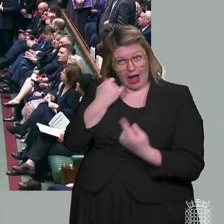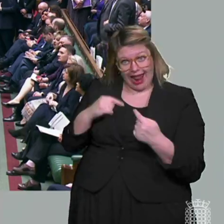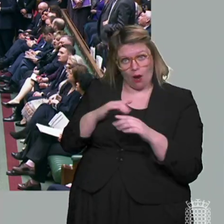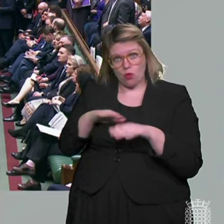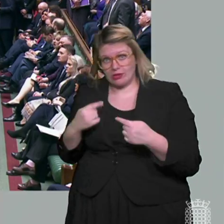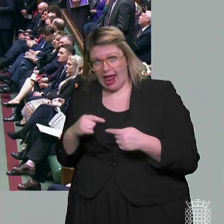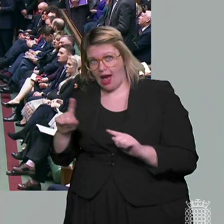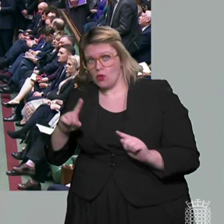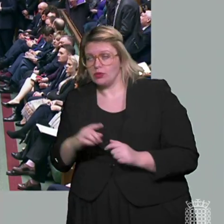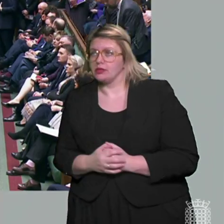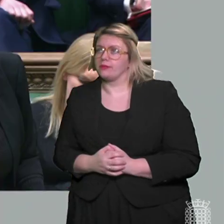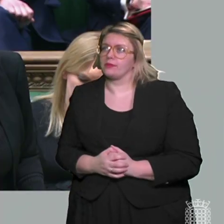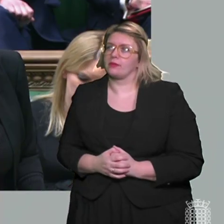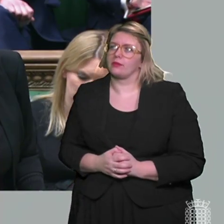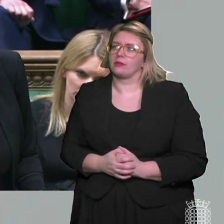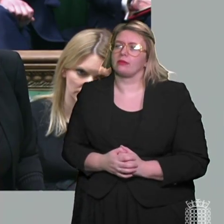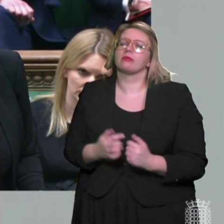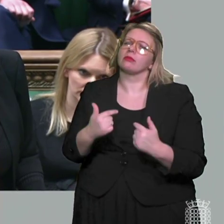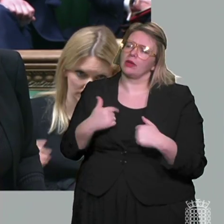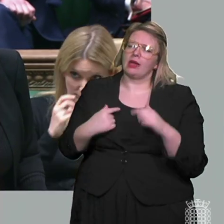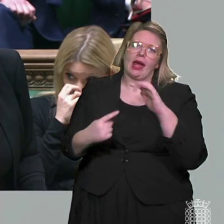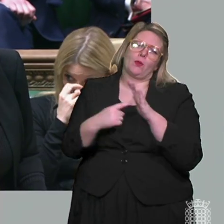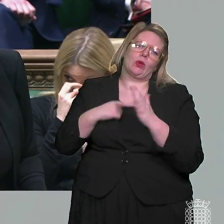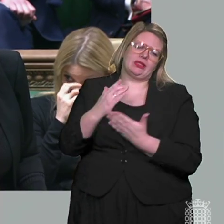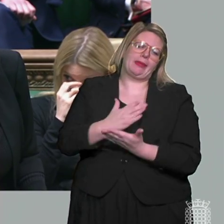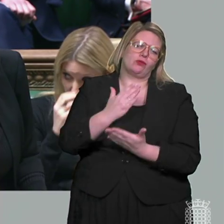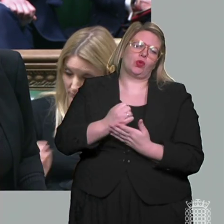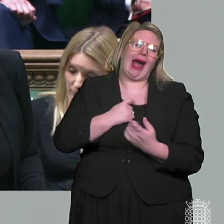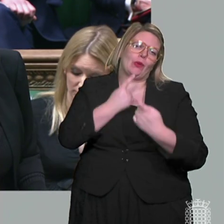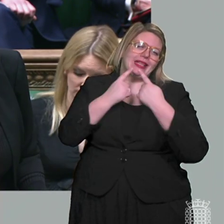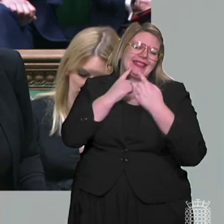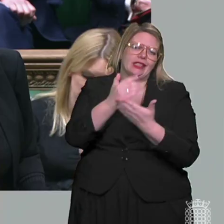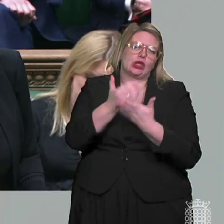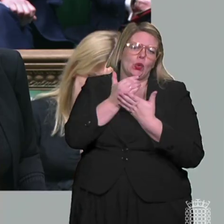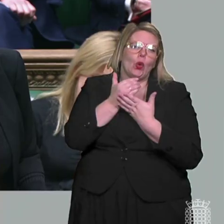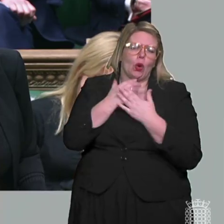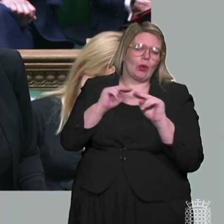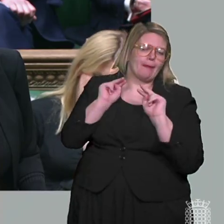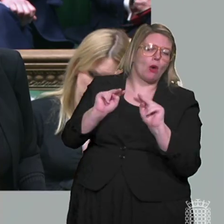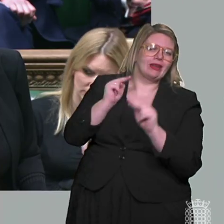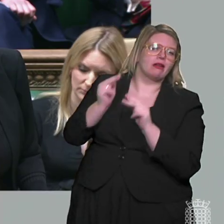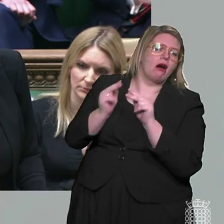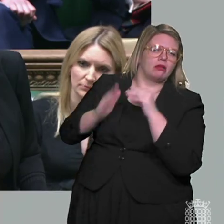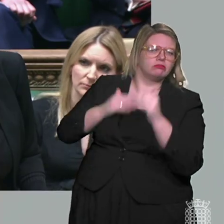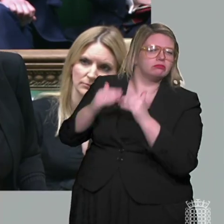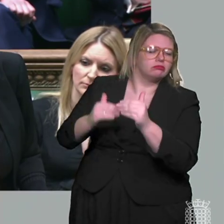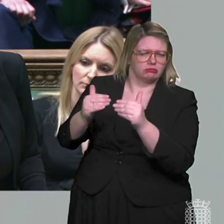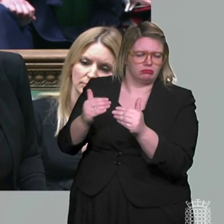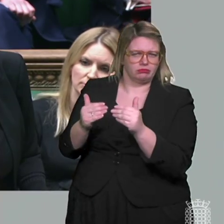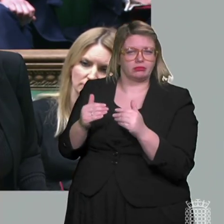The security of UK data is a priority, and our experts continue to monitor the threats that are posed to that data.